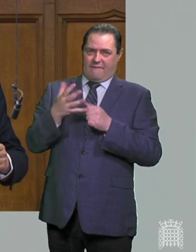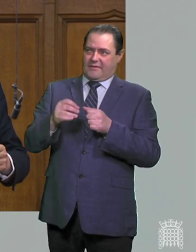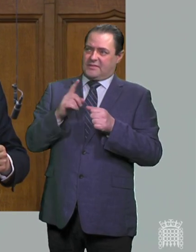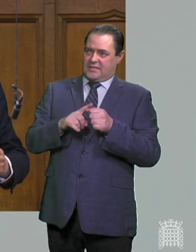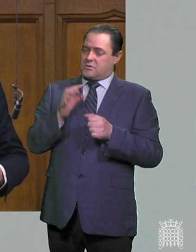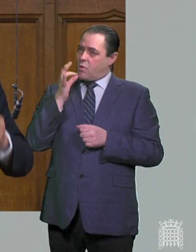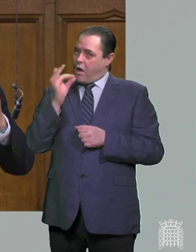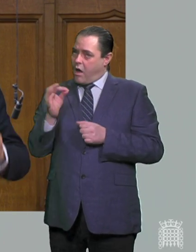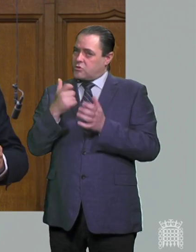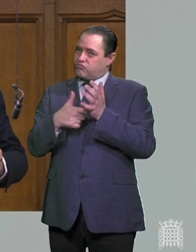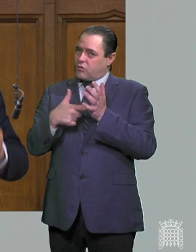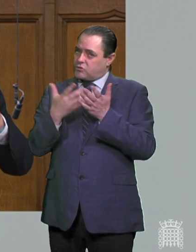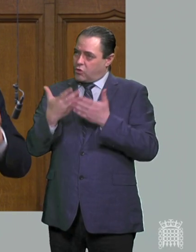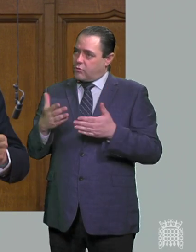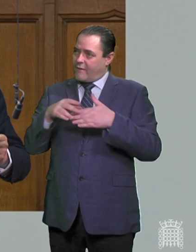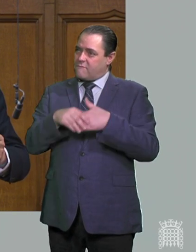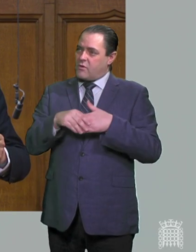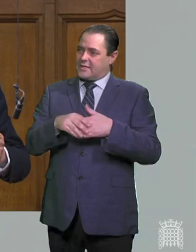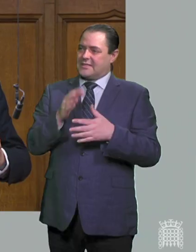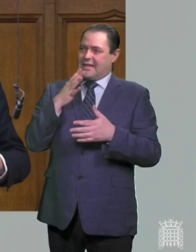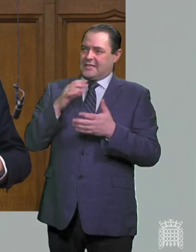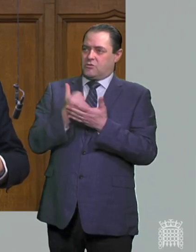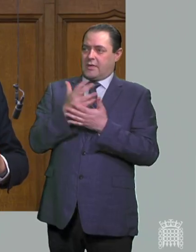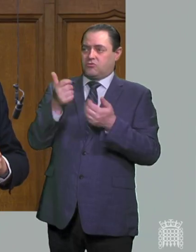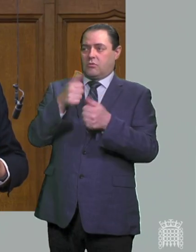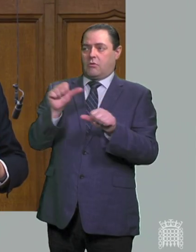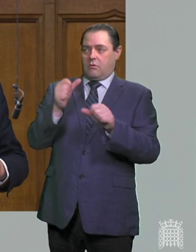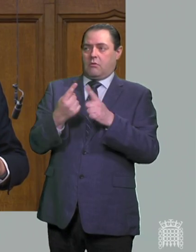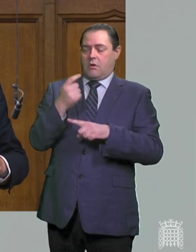Delivery will be absolutely key on those projects.